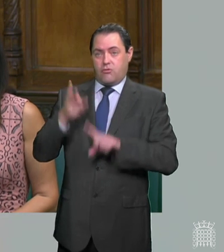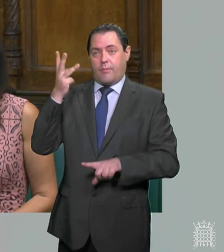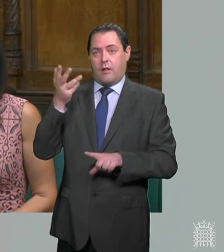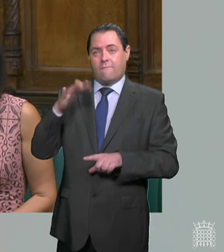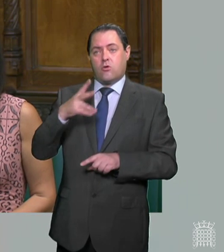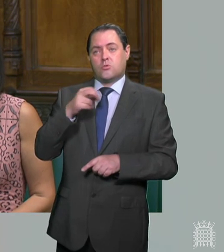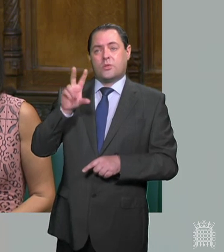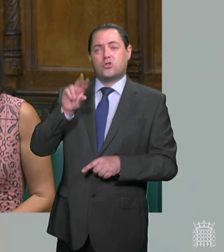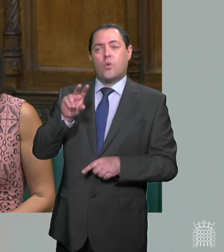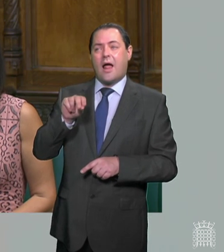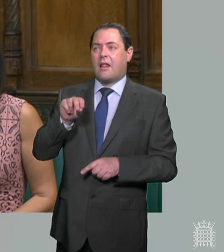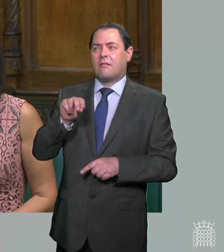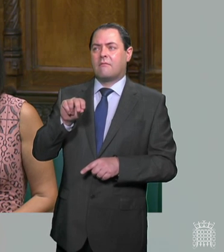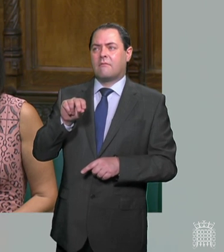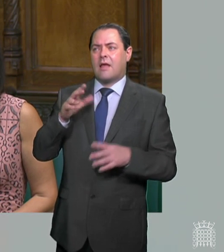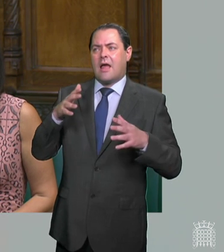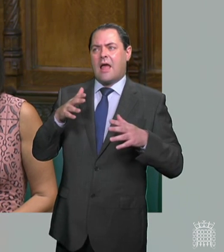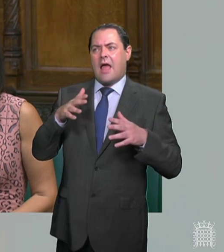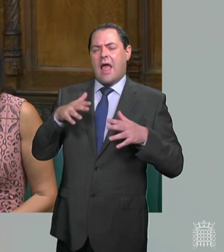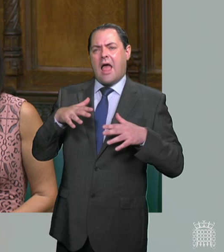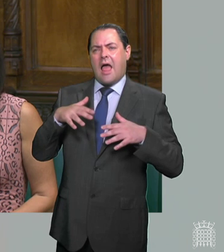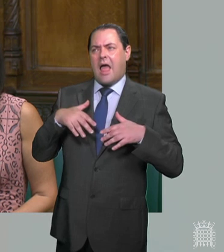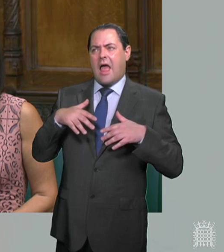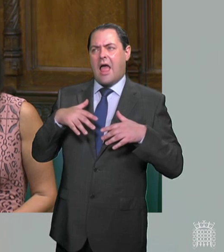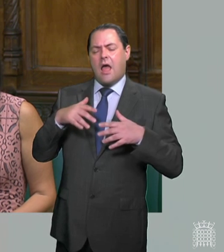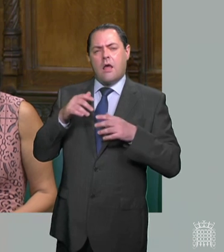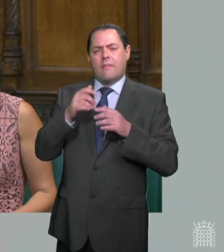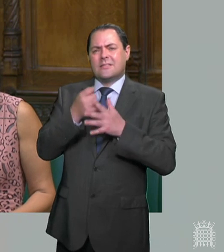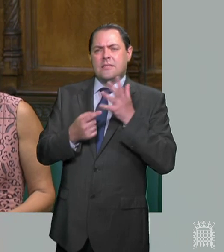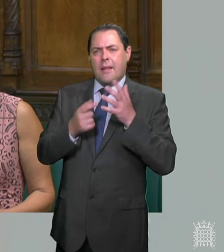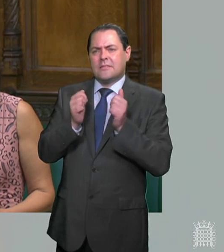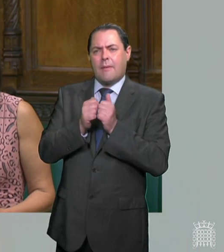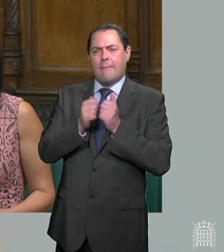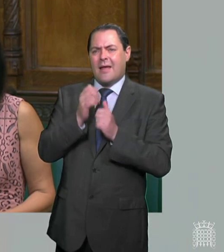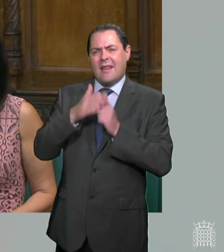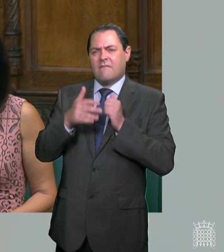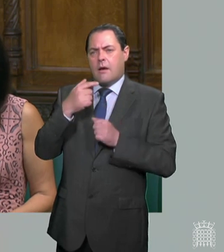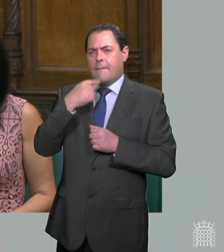Not once was this mentioned in the health and disability Green Paper published last night.